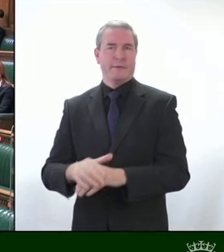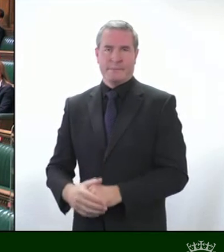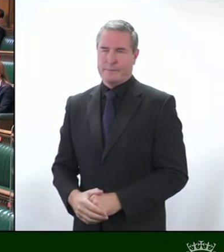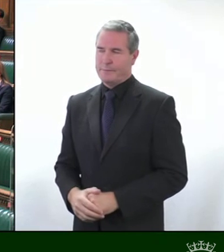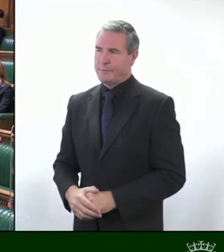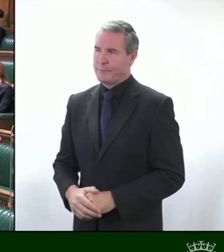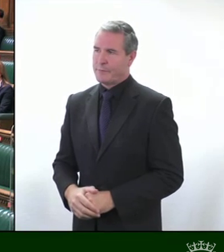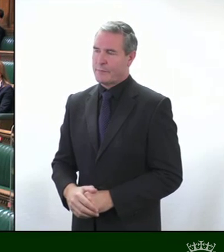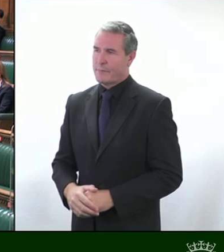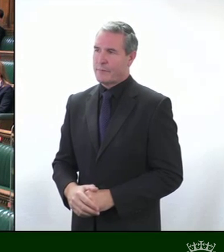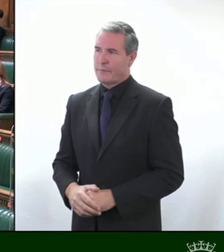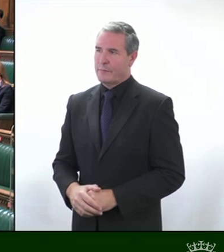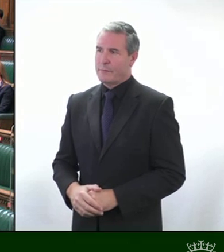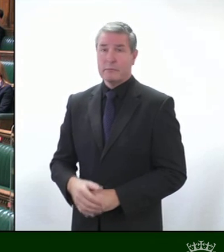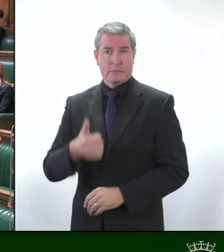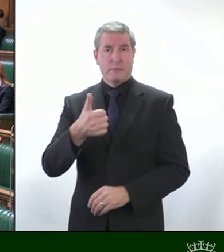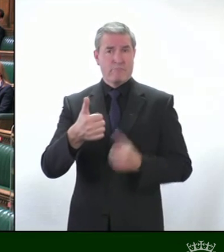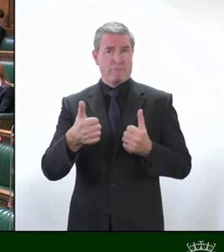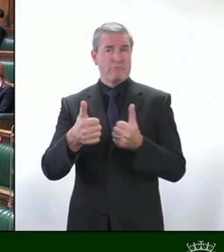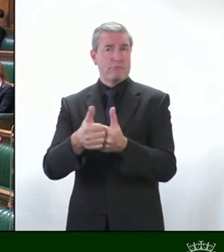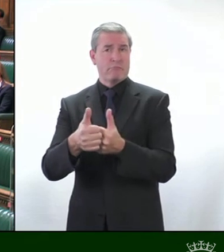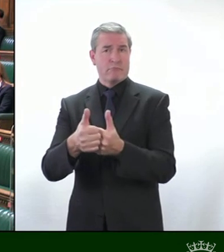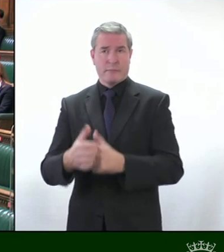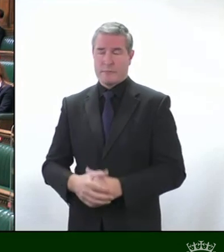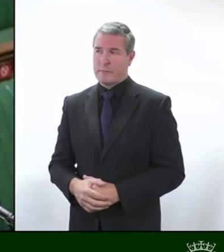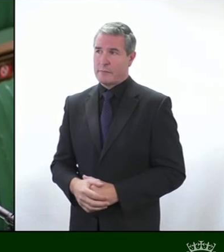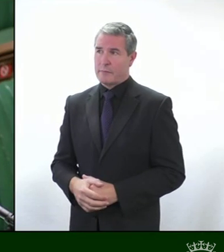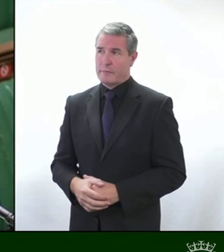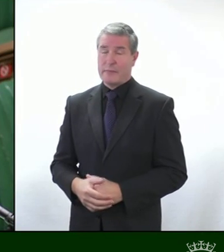Yes, I can, and I congratulate my hon.